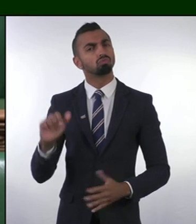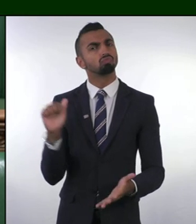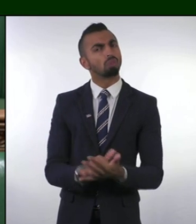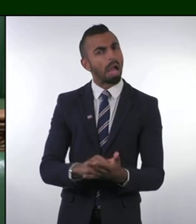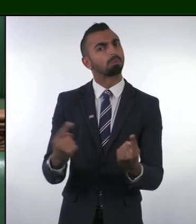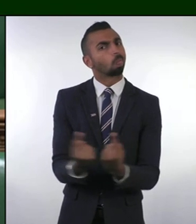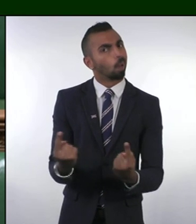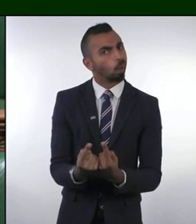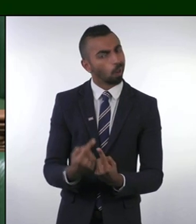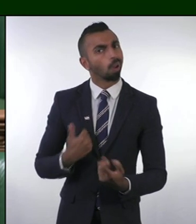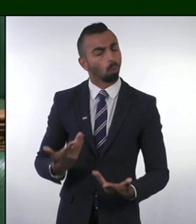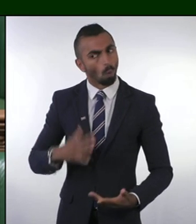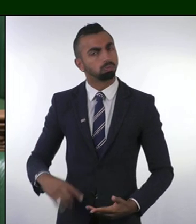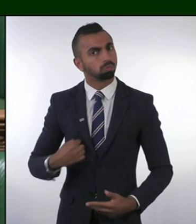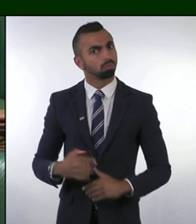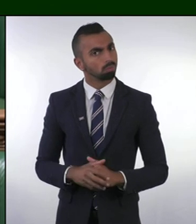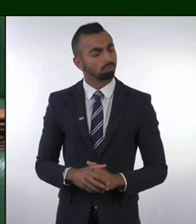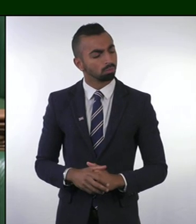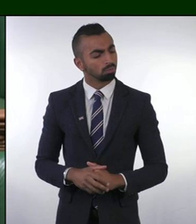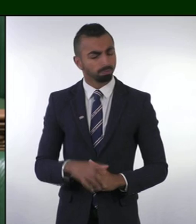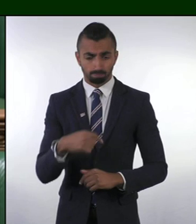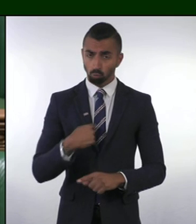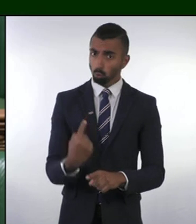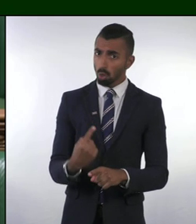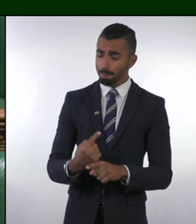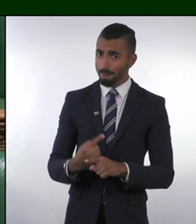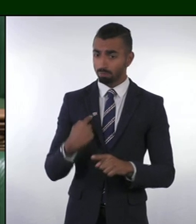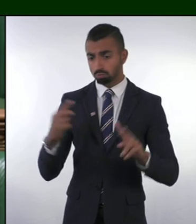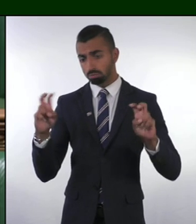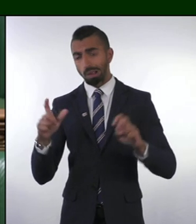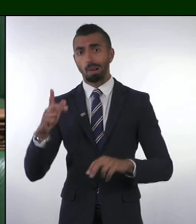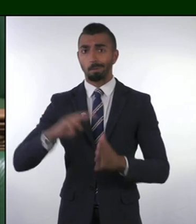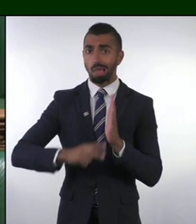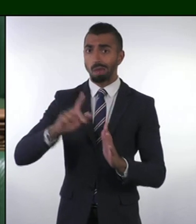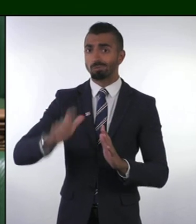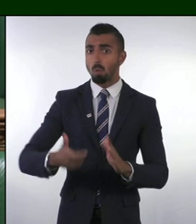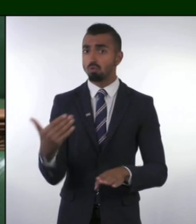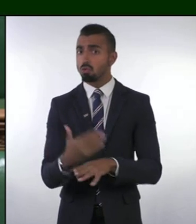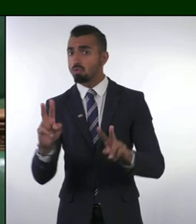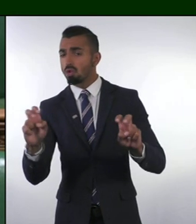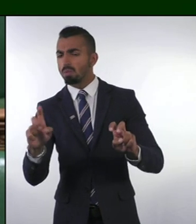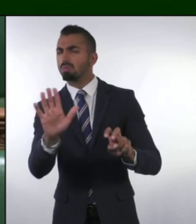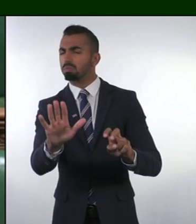Before I turn to our plan for jobs, let me first outline the nature of the challenge.